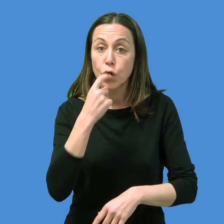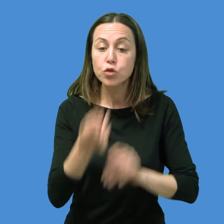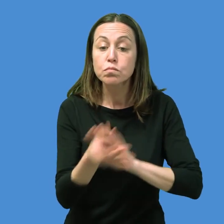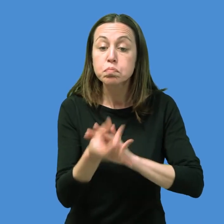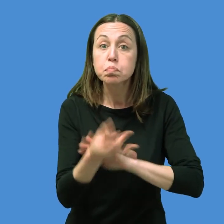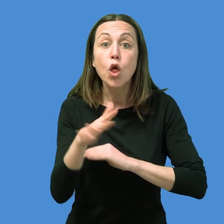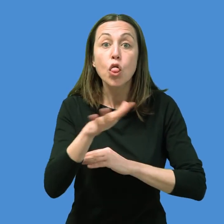crear